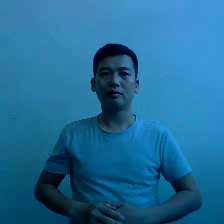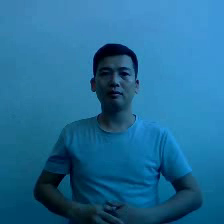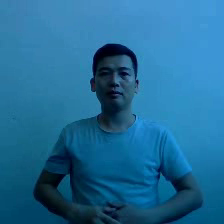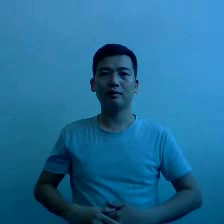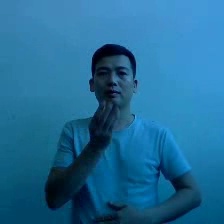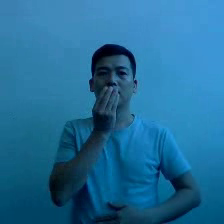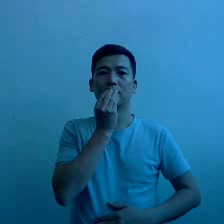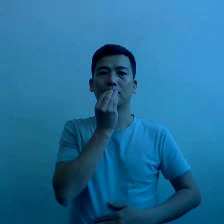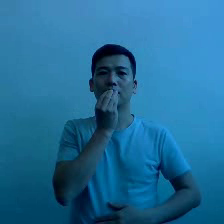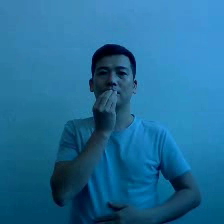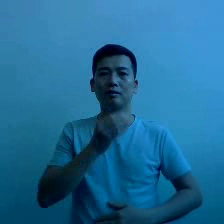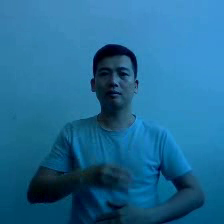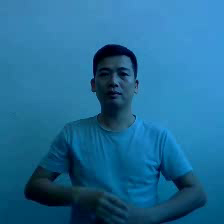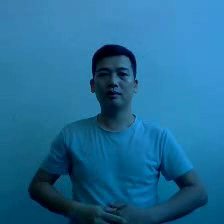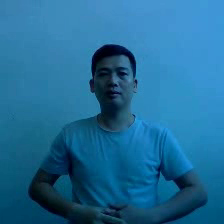Ăn